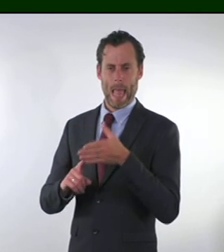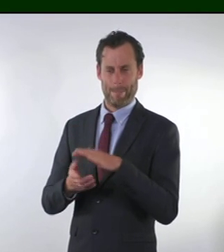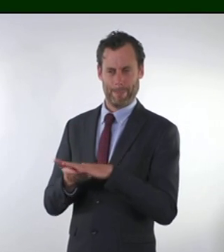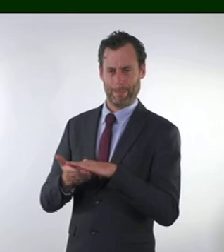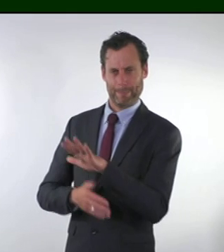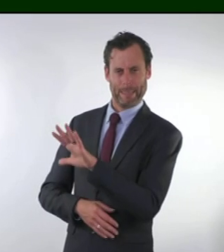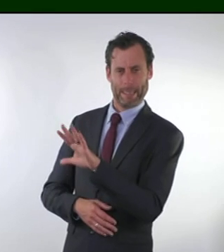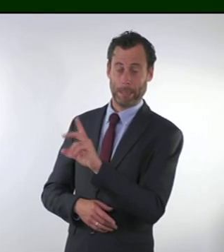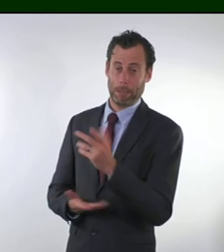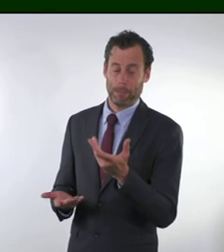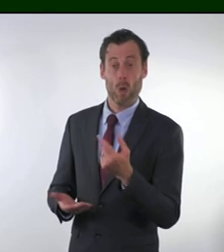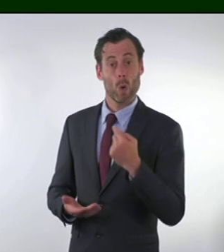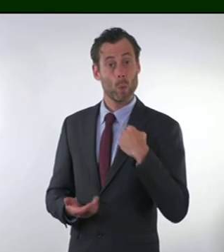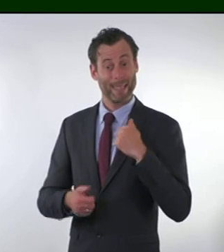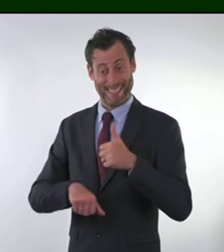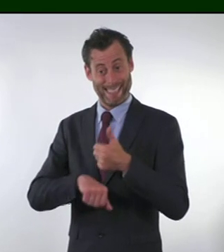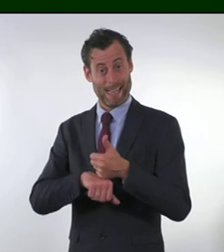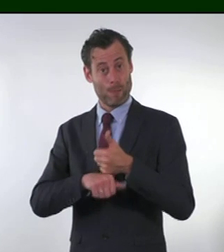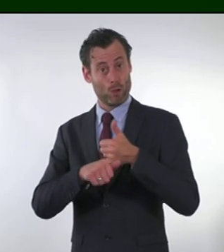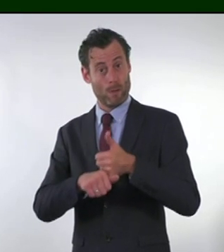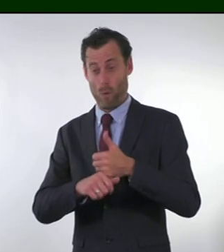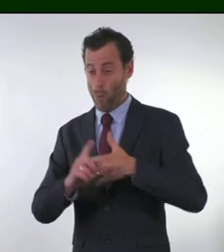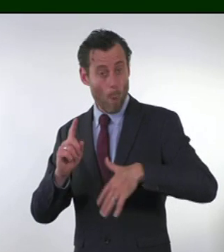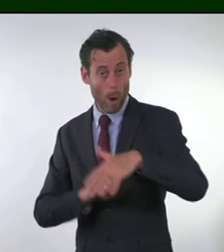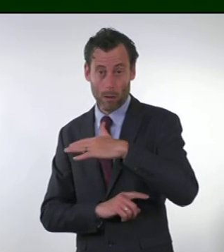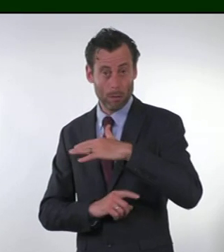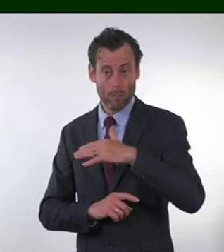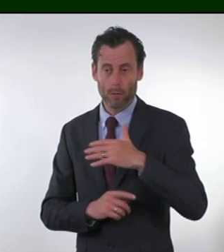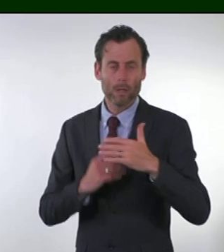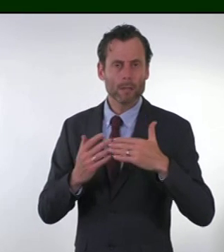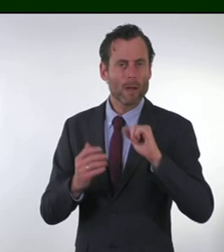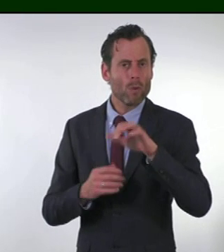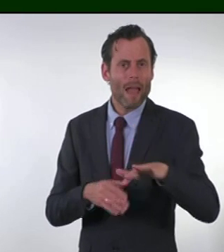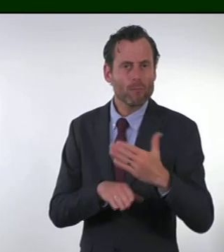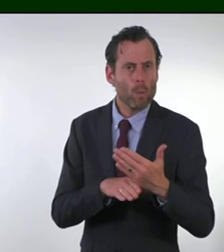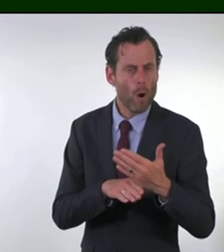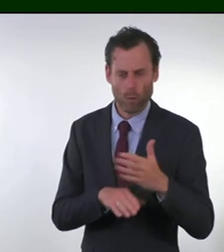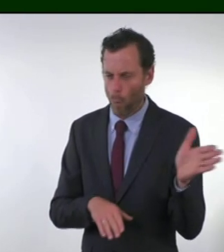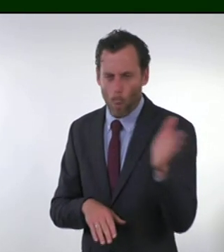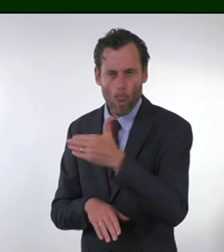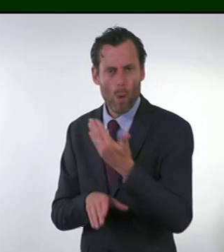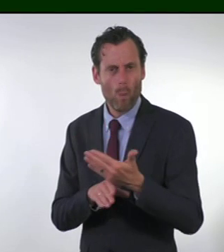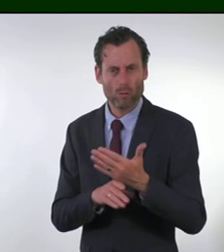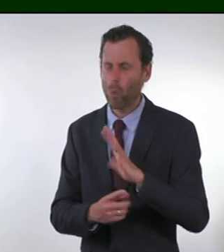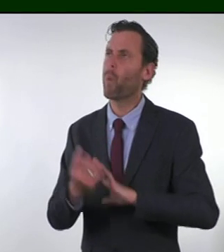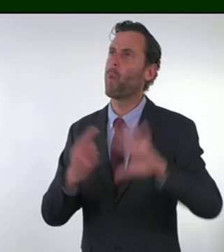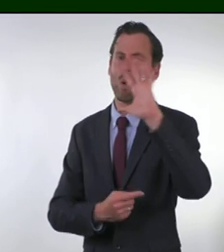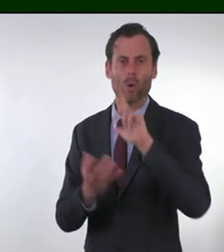The support schemes we have put in place have benefited equally all sectors and all workers in every region and part of our United Kingdom.